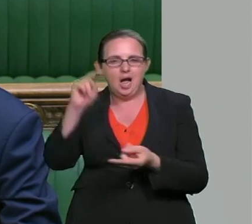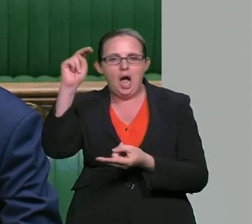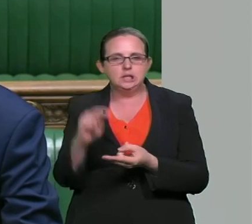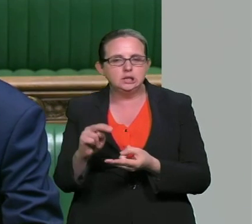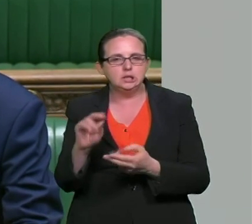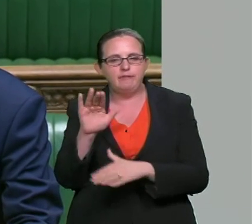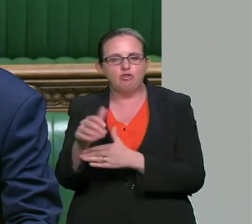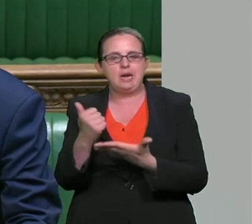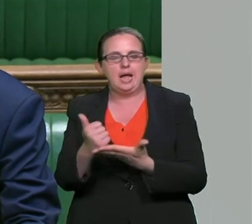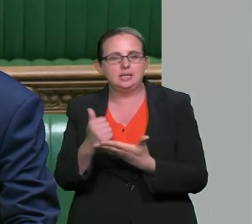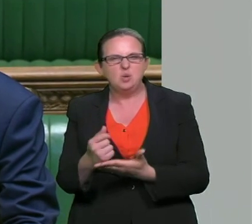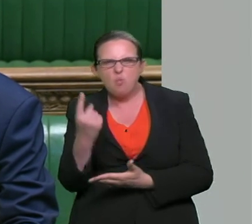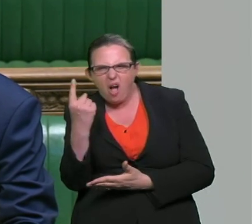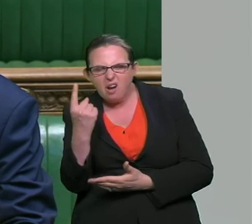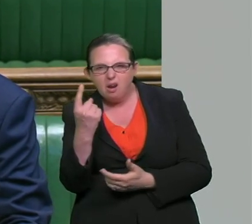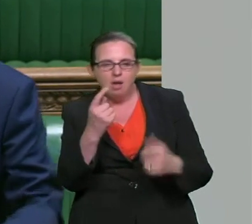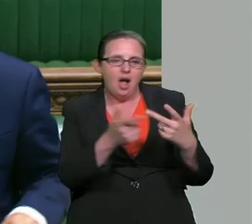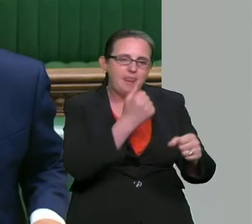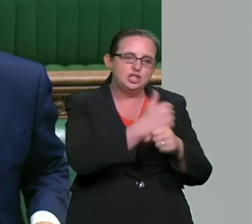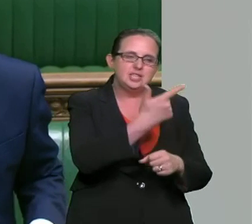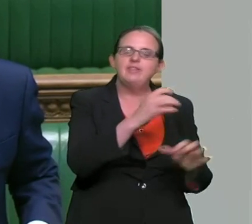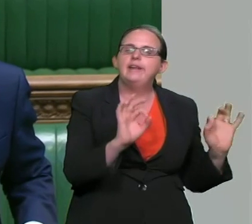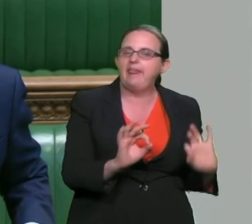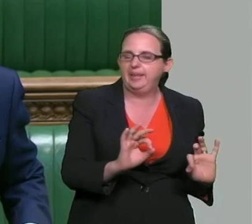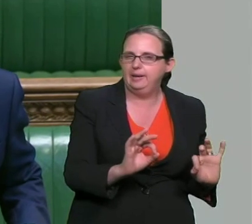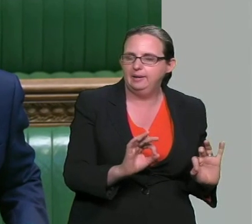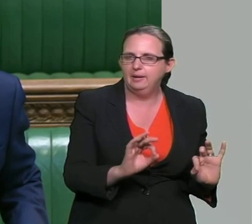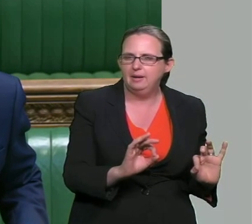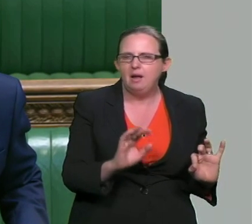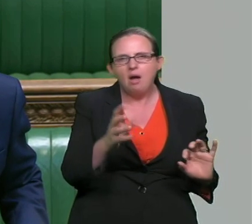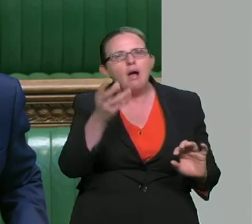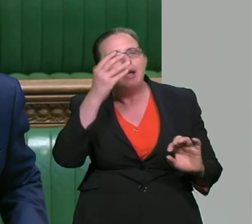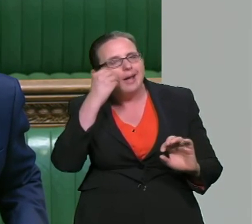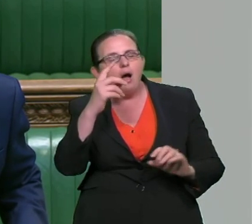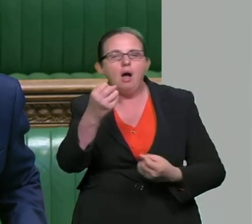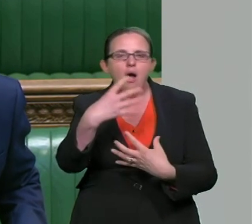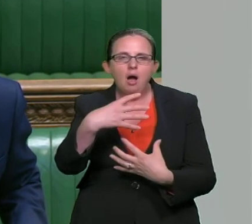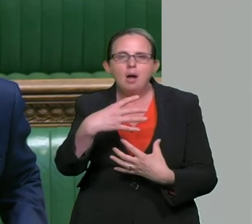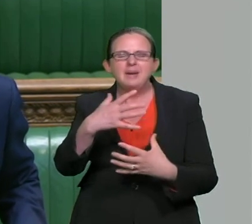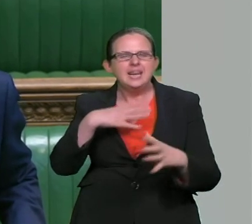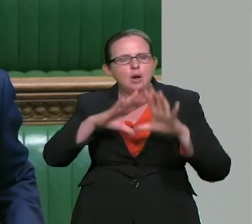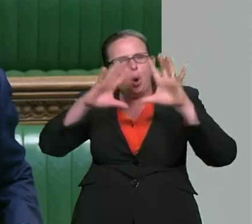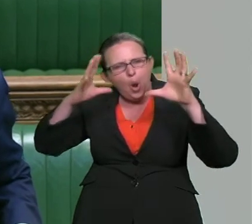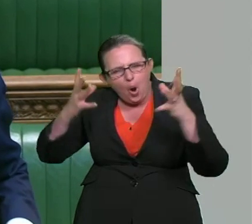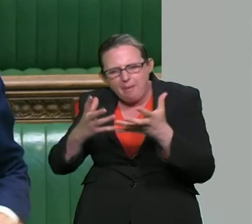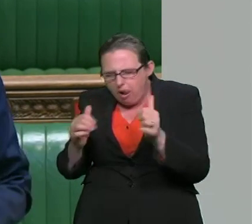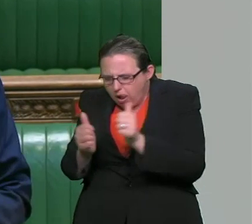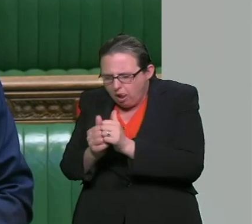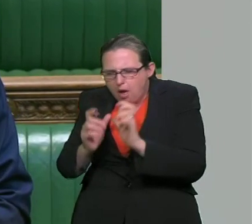I hear what he says about vaccines, but we also need clear global agreement and global funding.